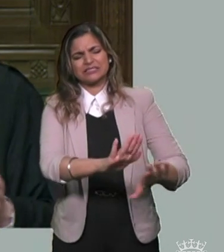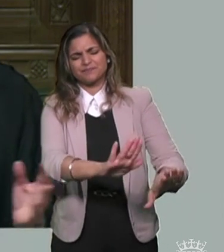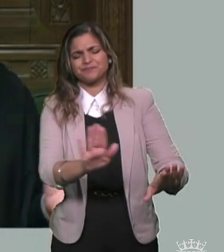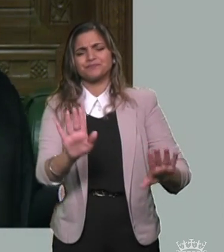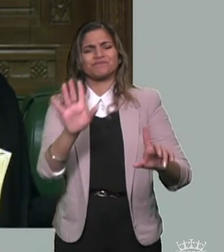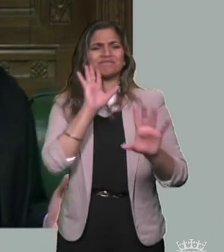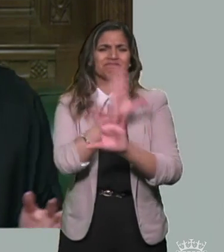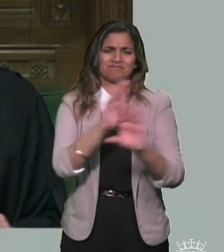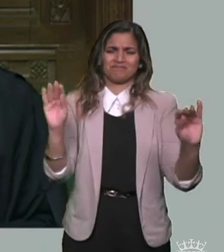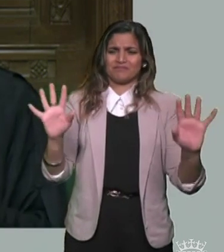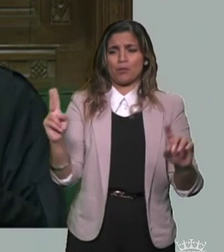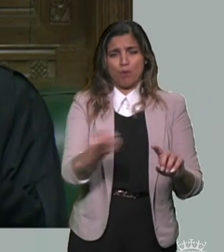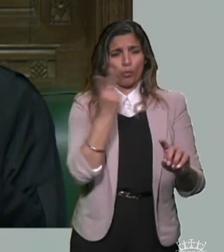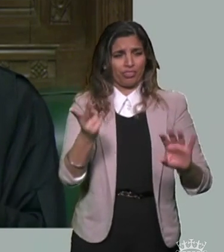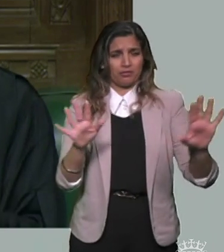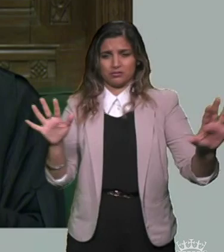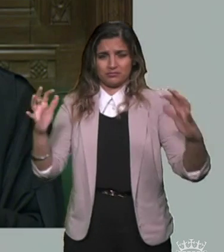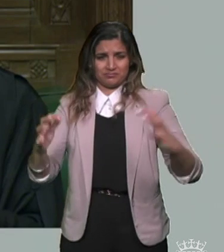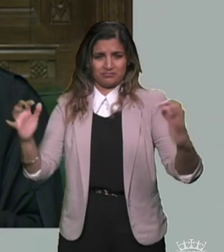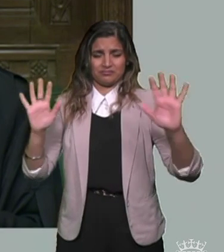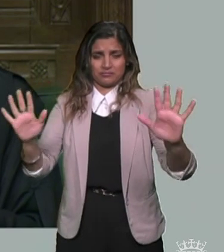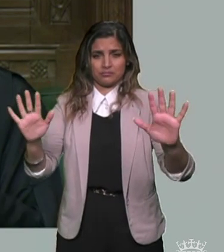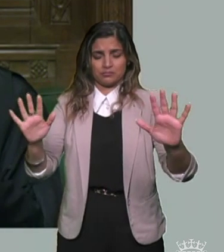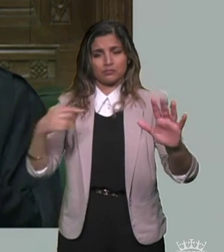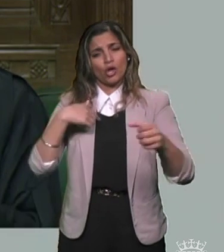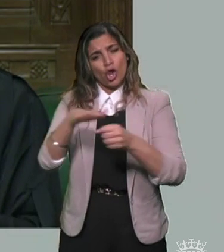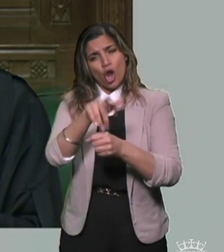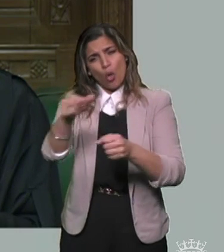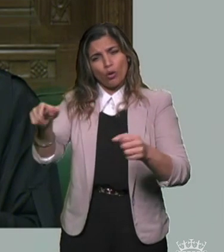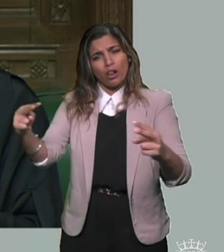Order. I say to both sides that our constituents are watching this.